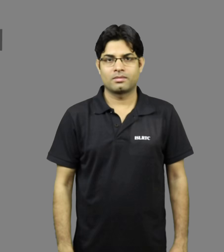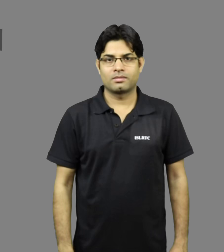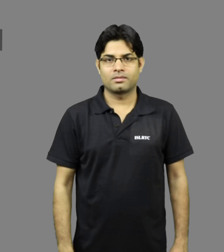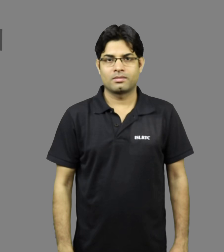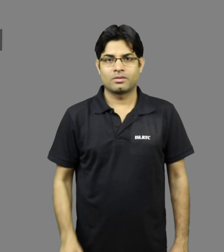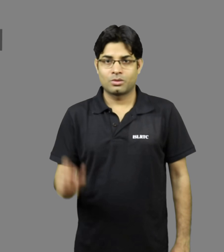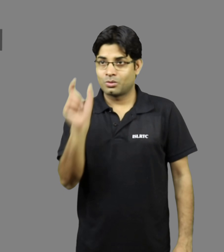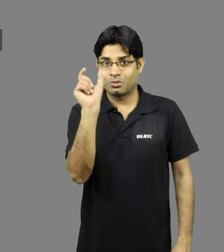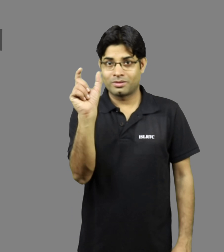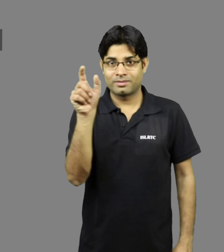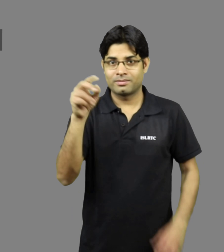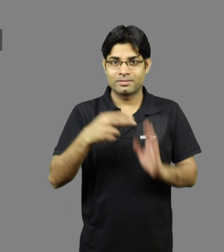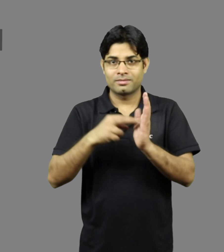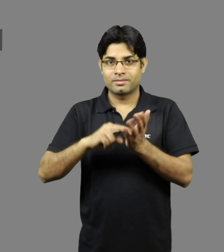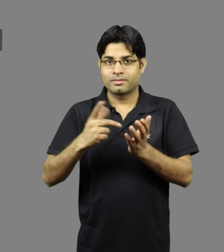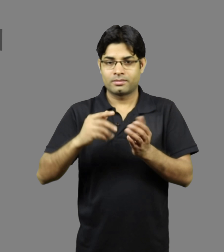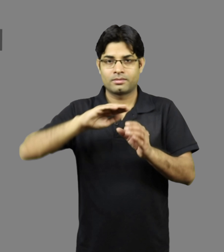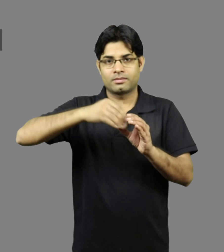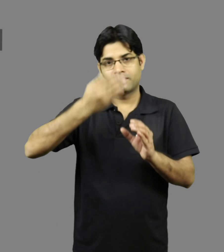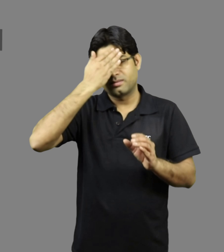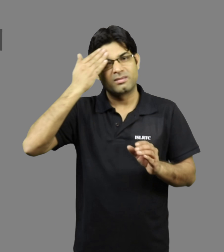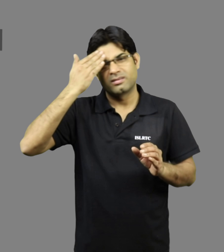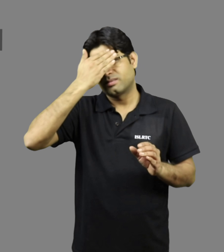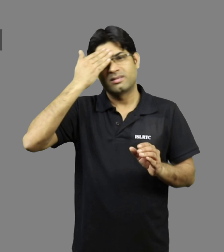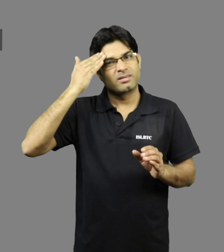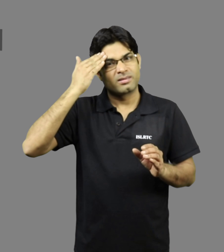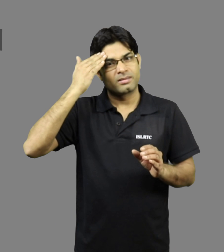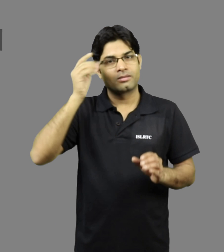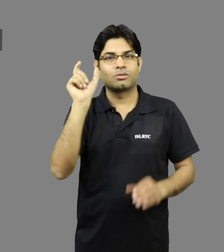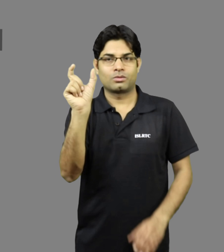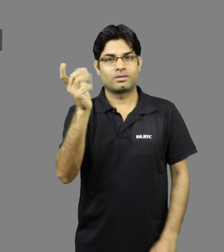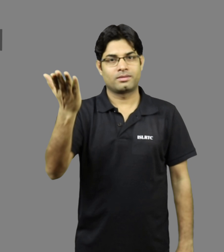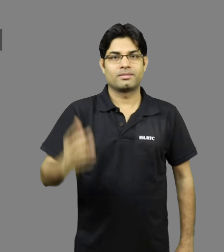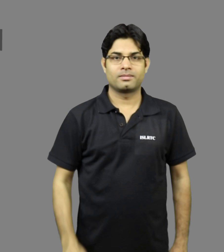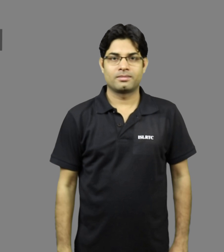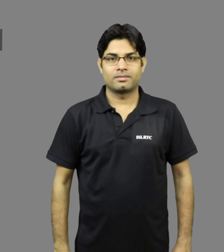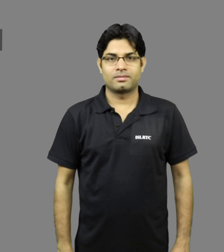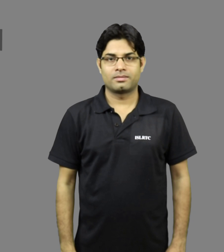Balm